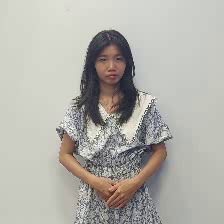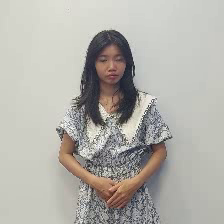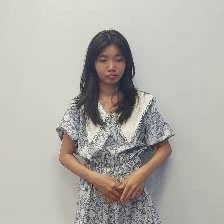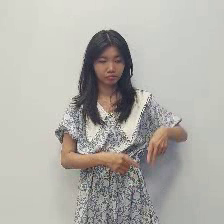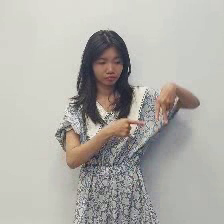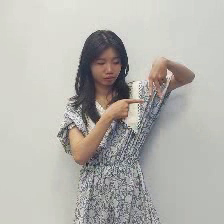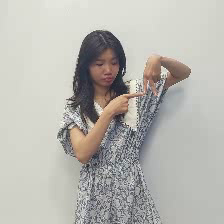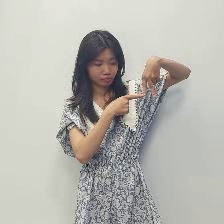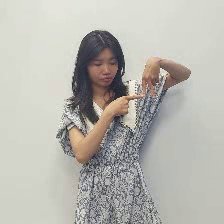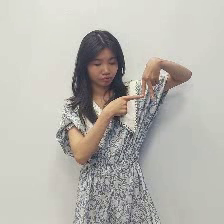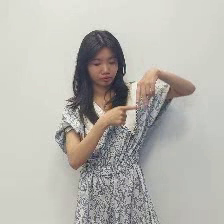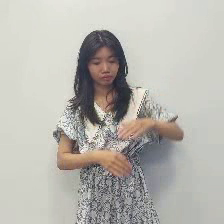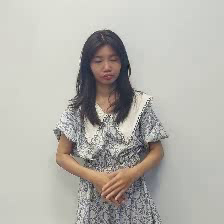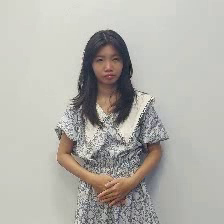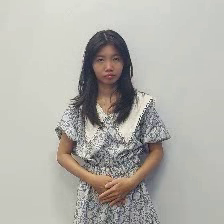Chân